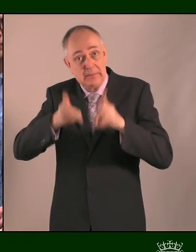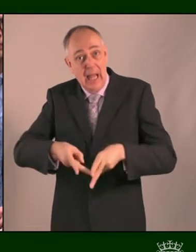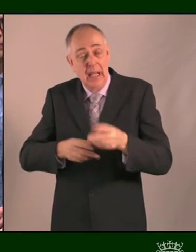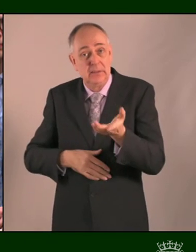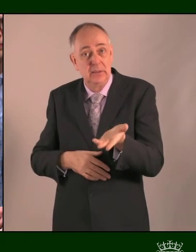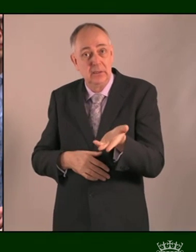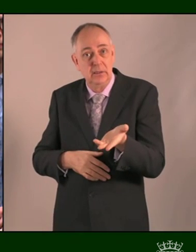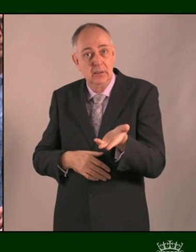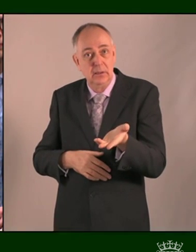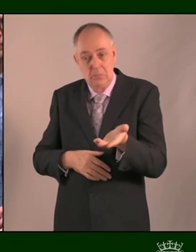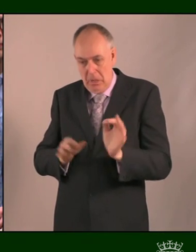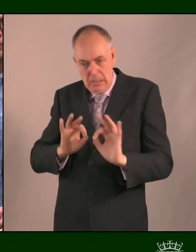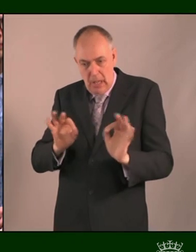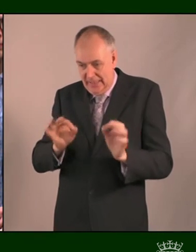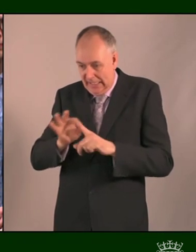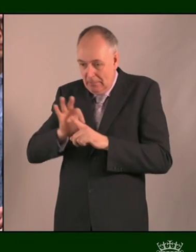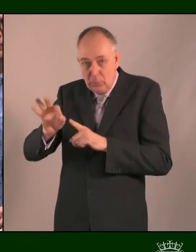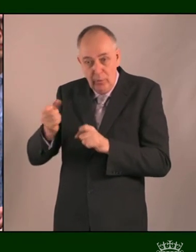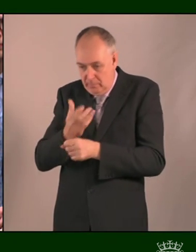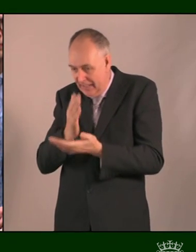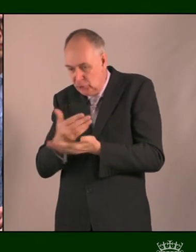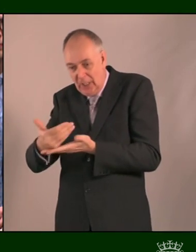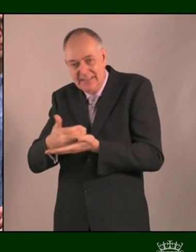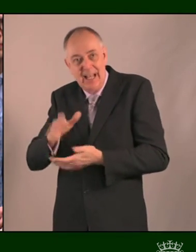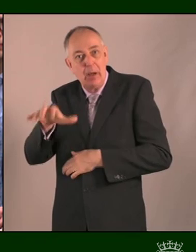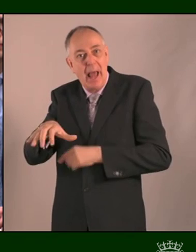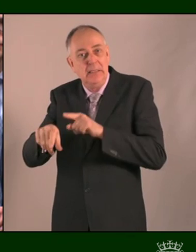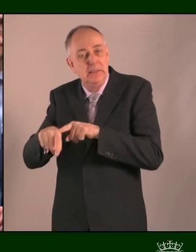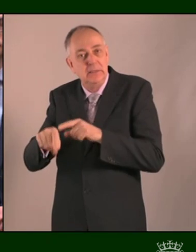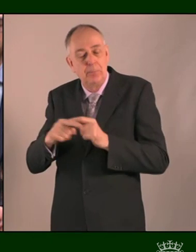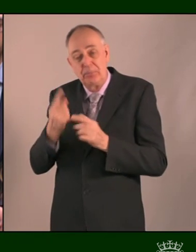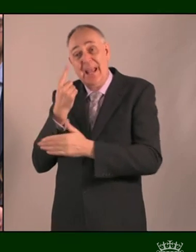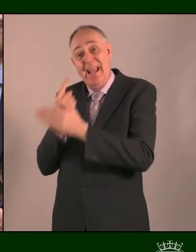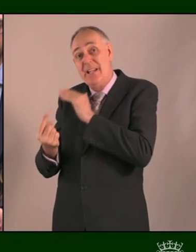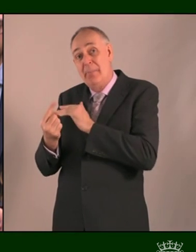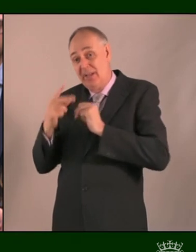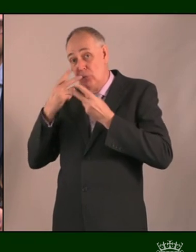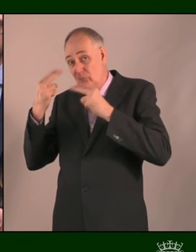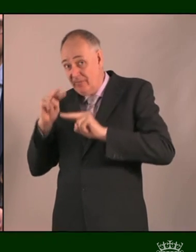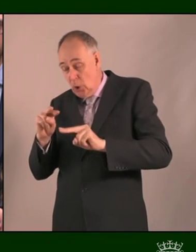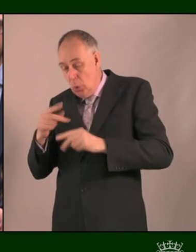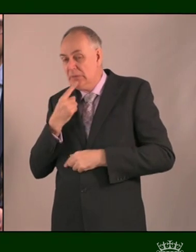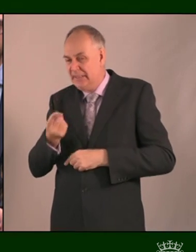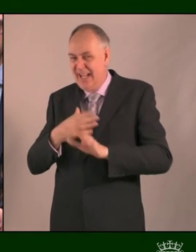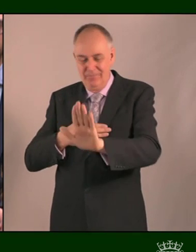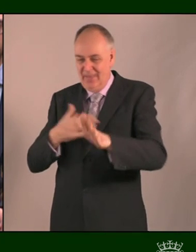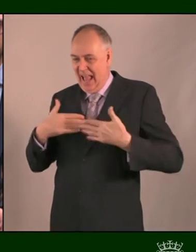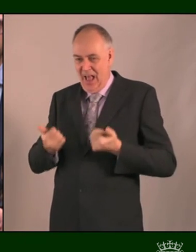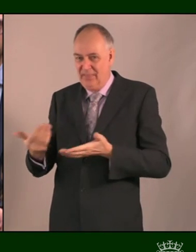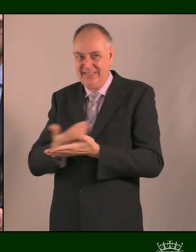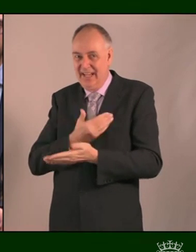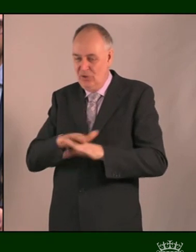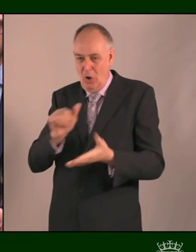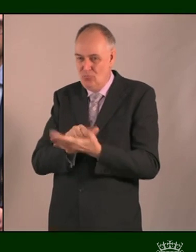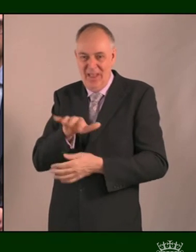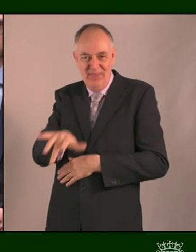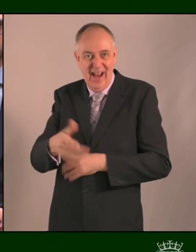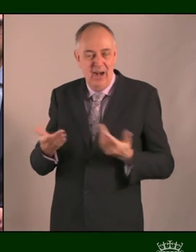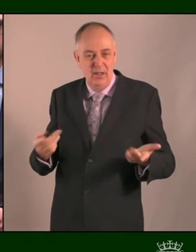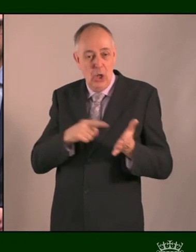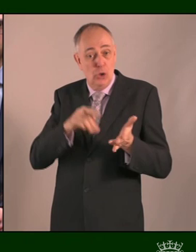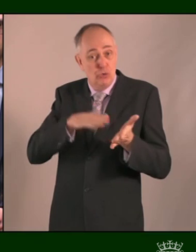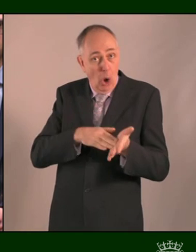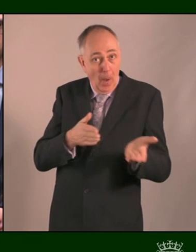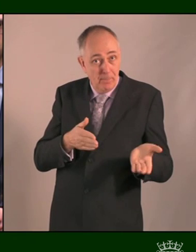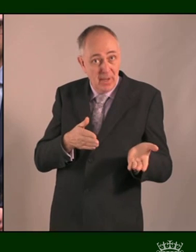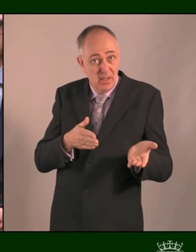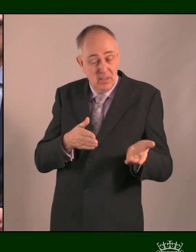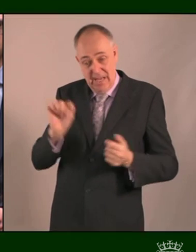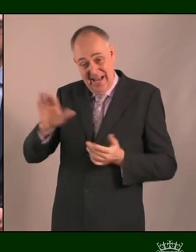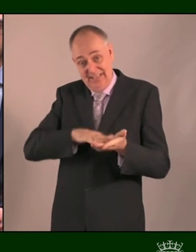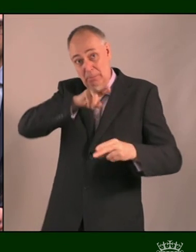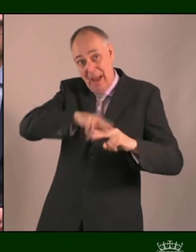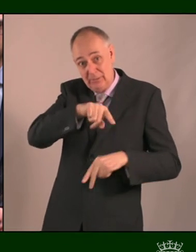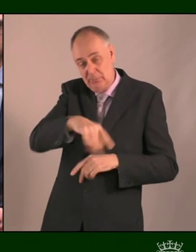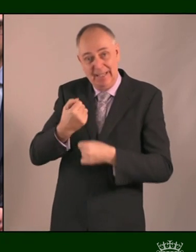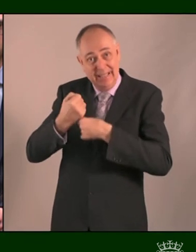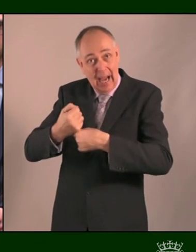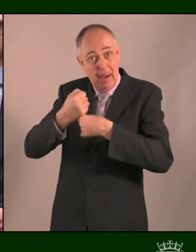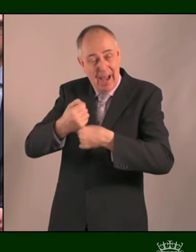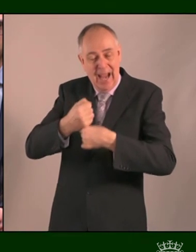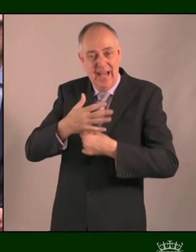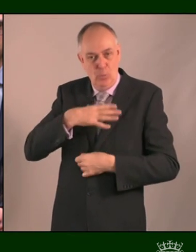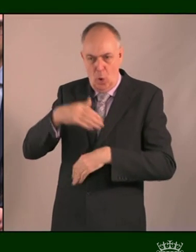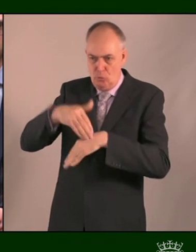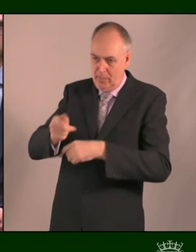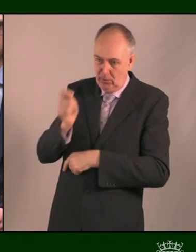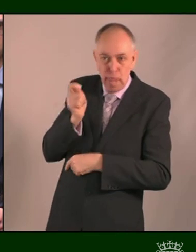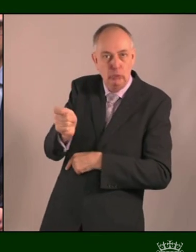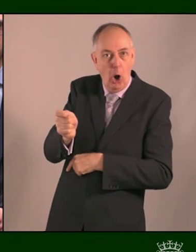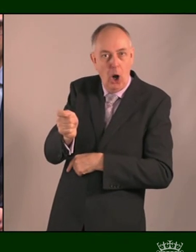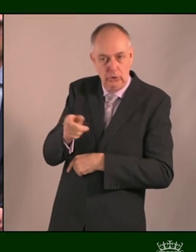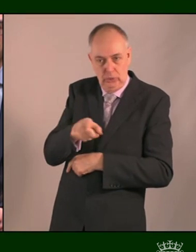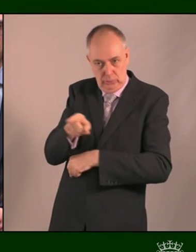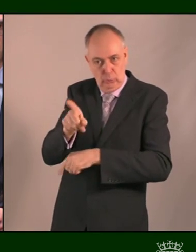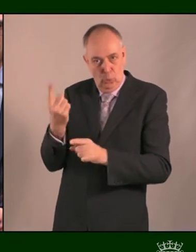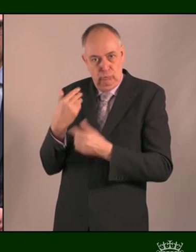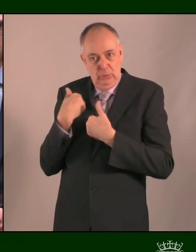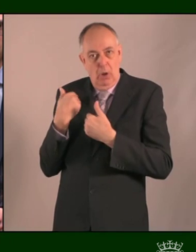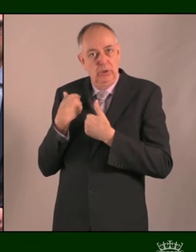Nothing had been done to make the site safe. An independent surveyor report has pointed to serious health and safety deficiencies; Tom’s parents, John and Ceri Channon, have been campaigning for a criminal case to be brought against those responsible.